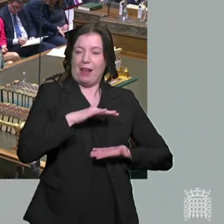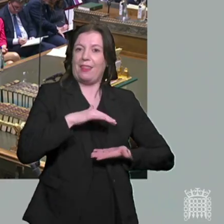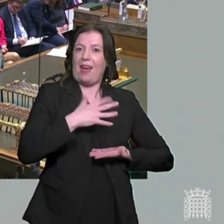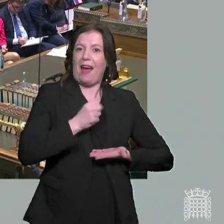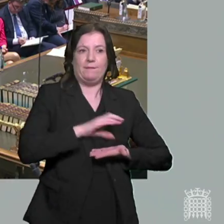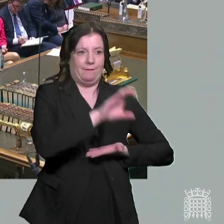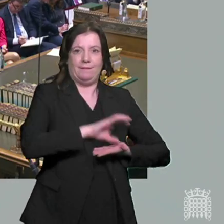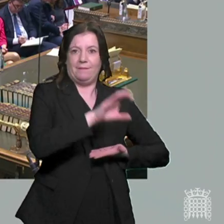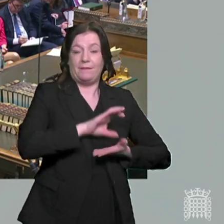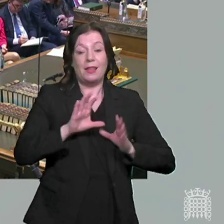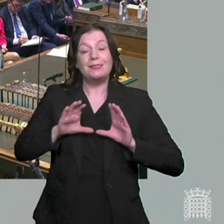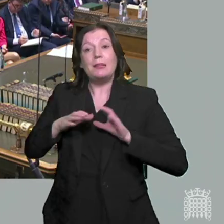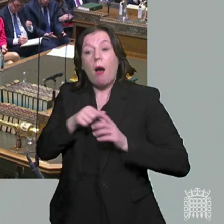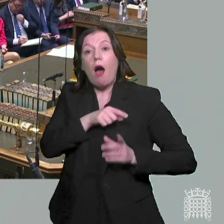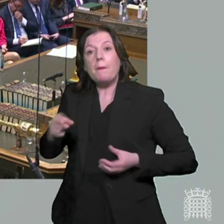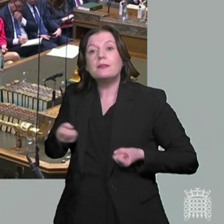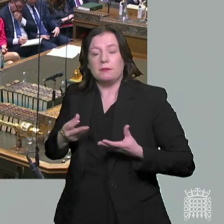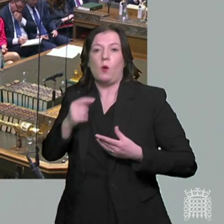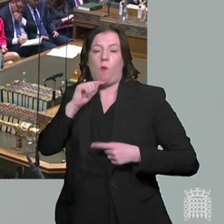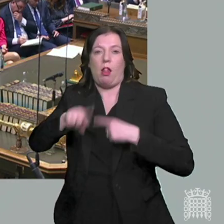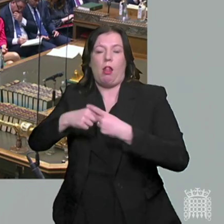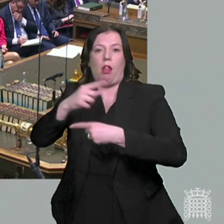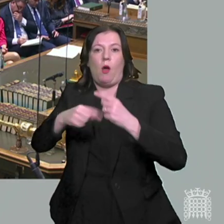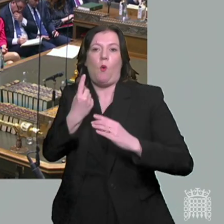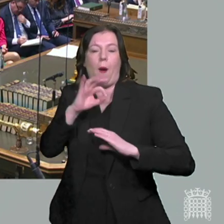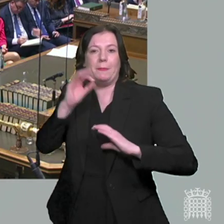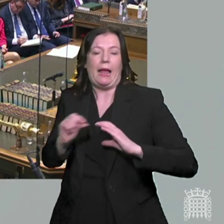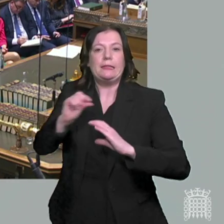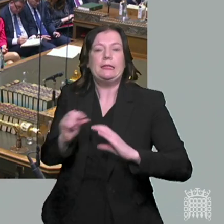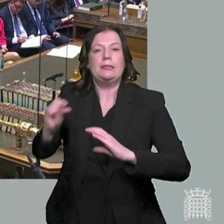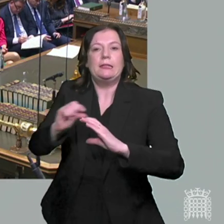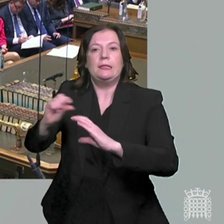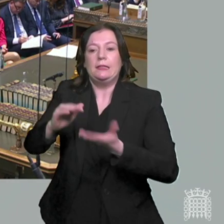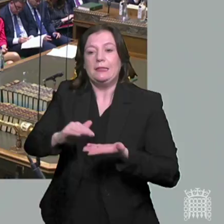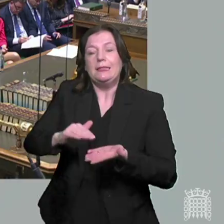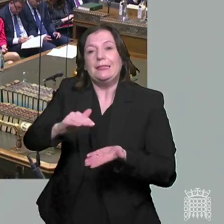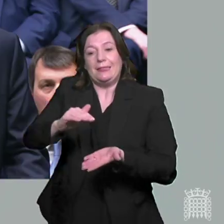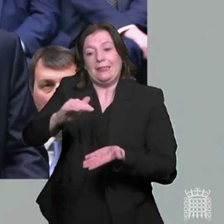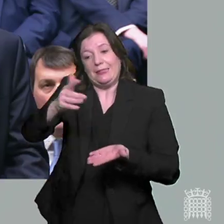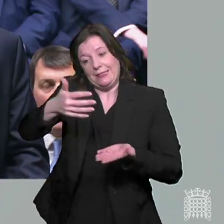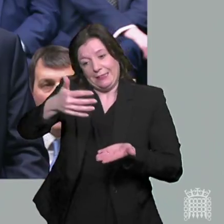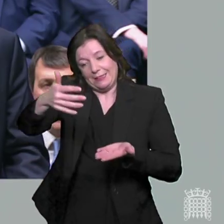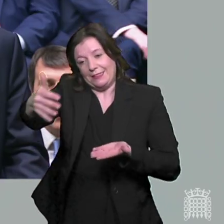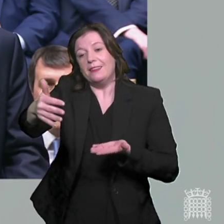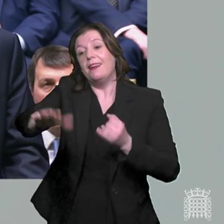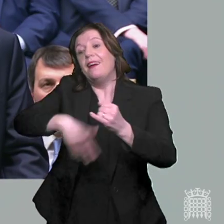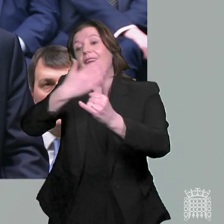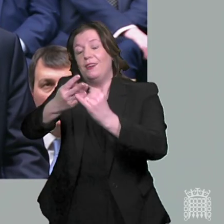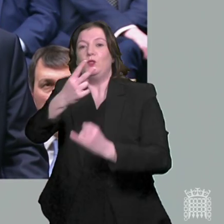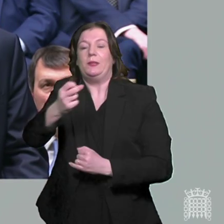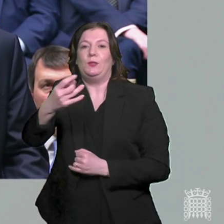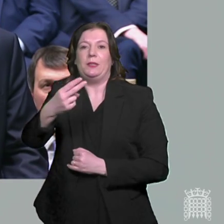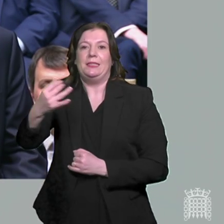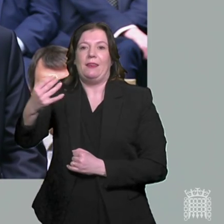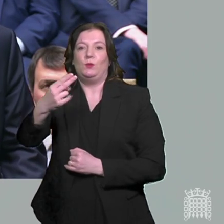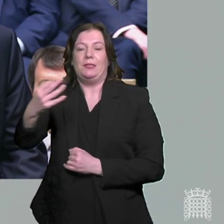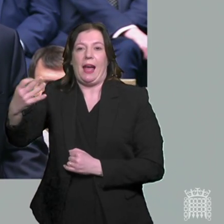Day-to-day departmental spending will grow at 1% a year on average in real terms after ’24-25 until the end of the forecast period.